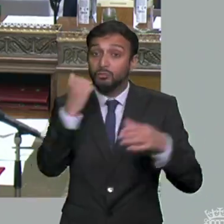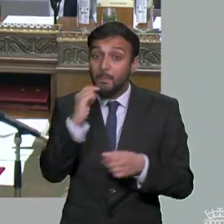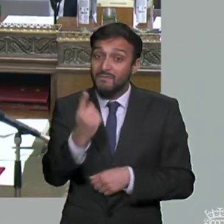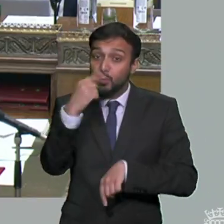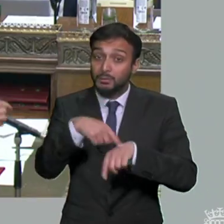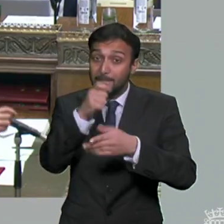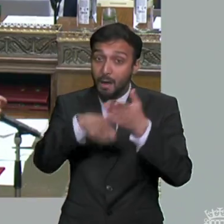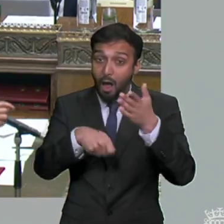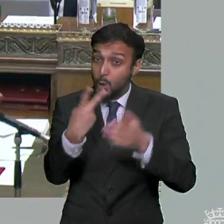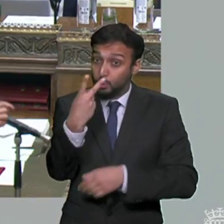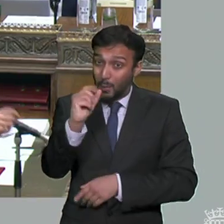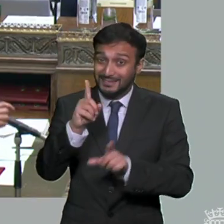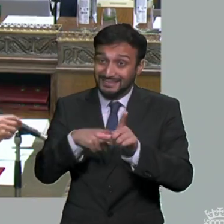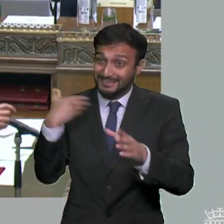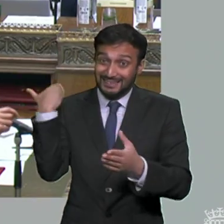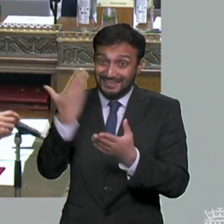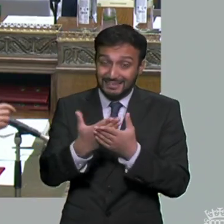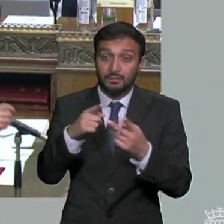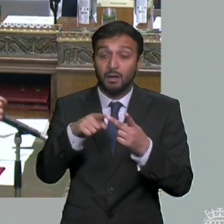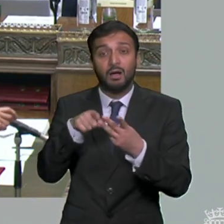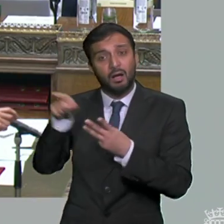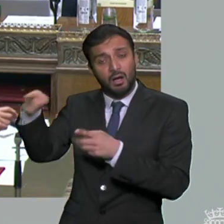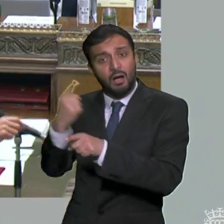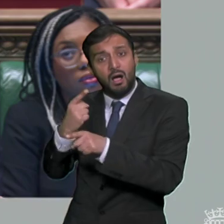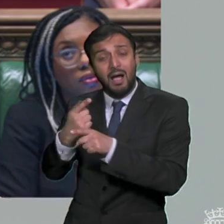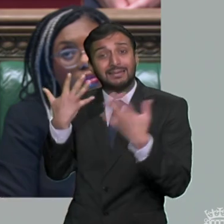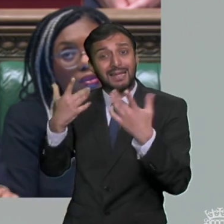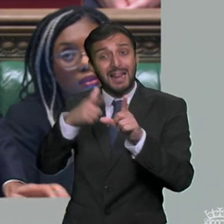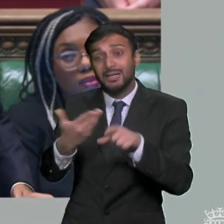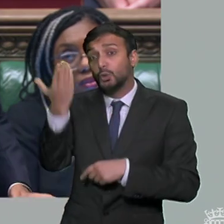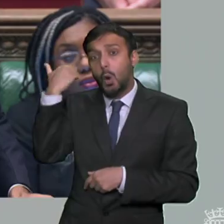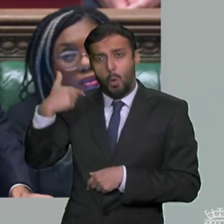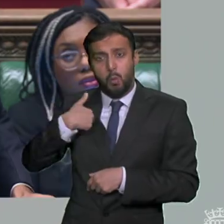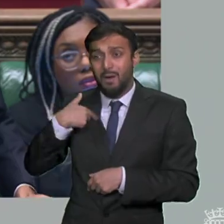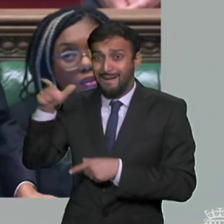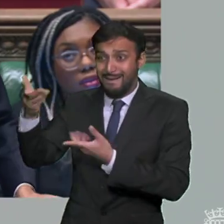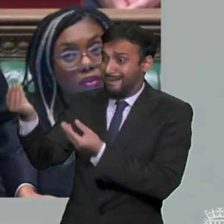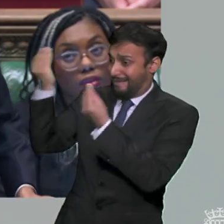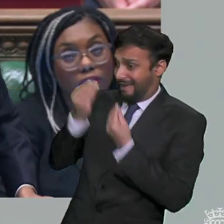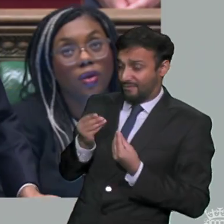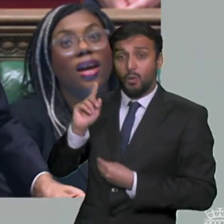The Leader of the Opposition talked about the Conservative party coming to power 12 years ago.